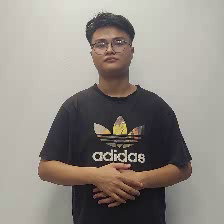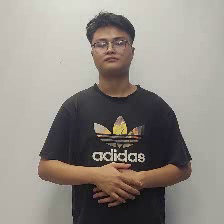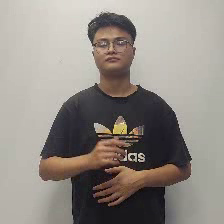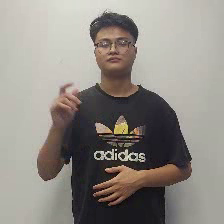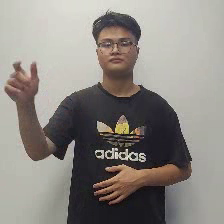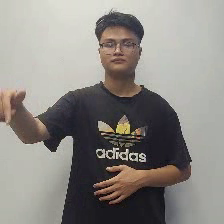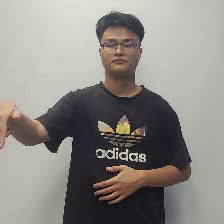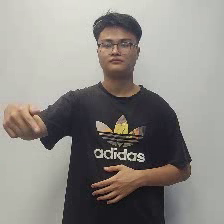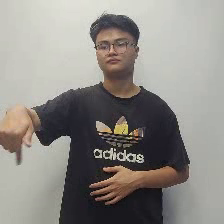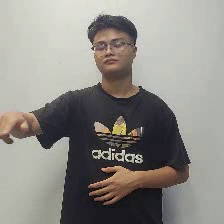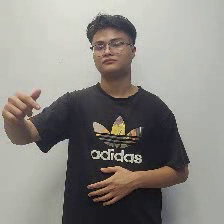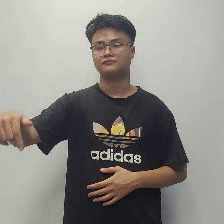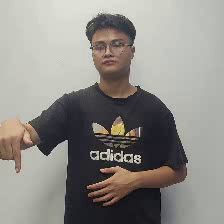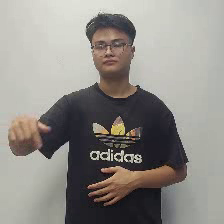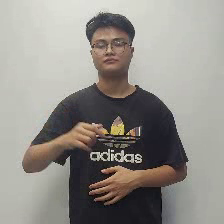Chúng ta